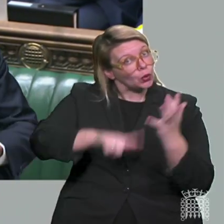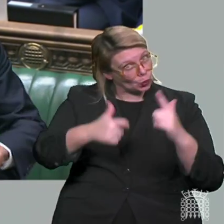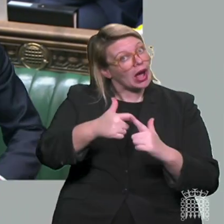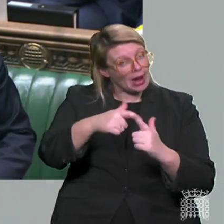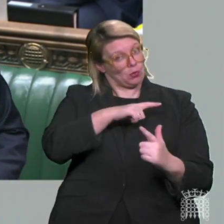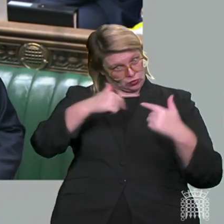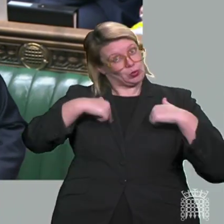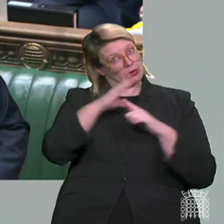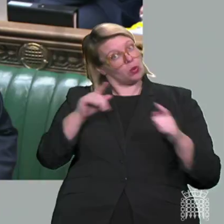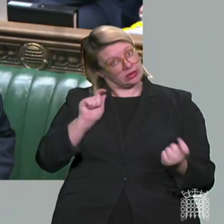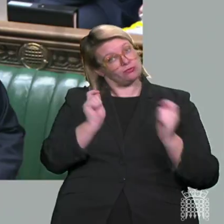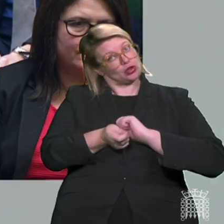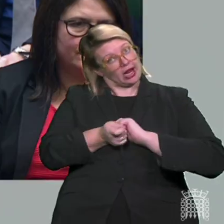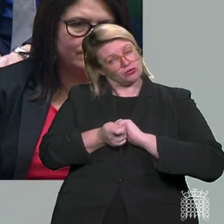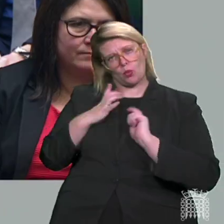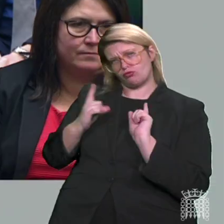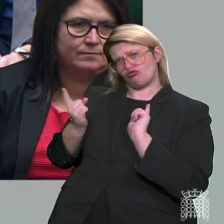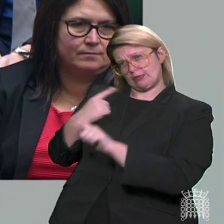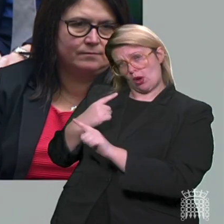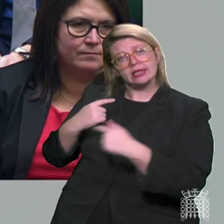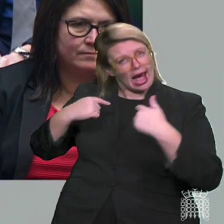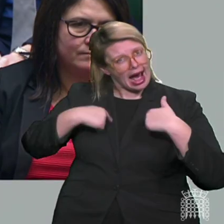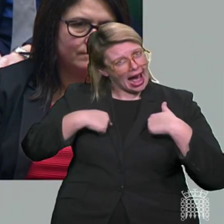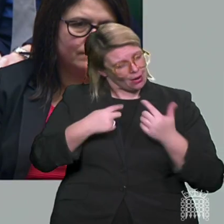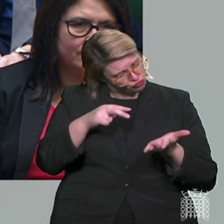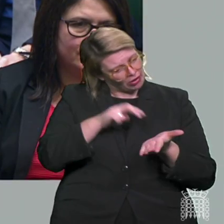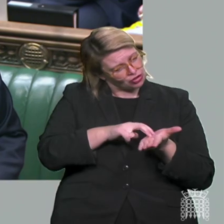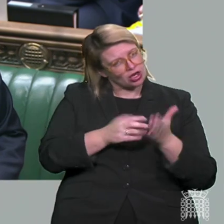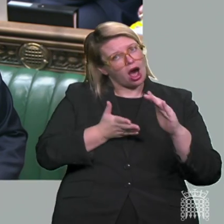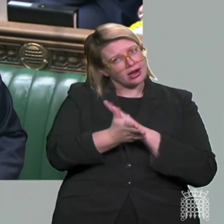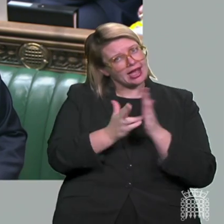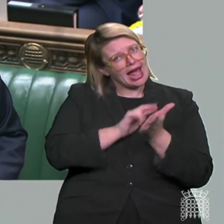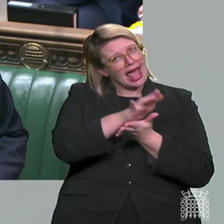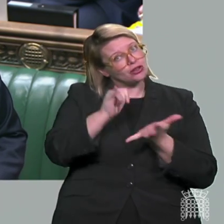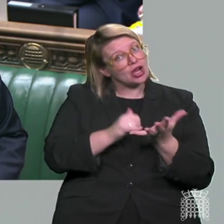Let me answer the honourable Lady directly. I am registered with an NHS GP.